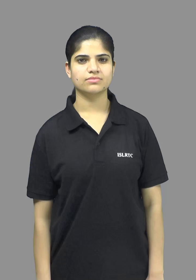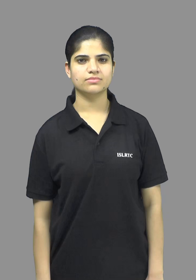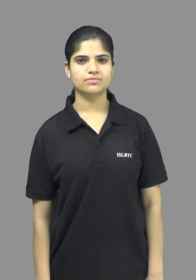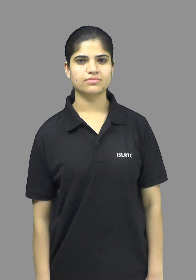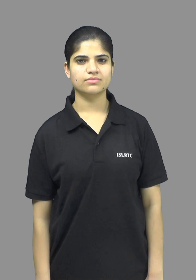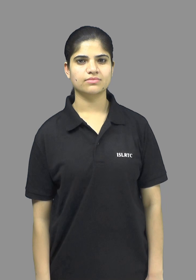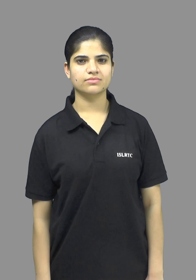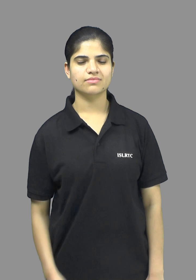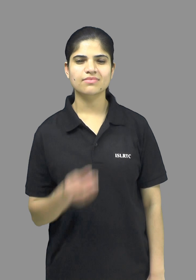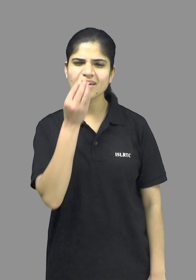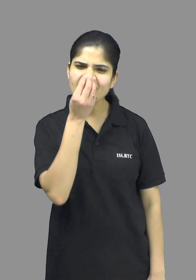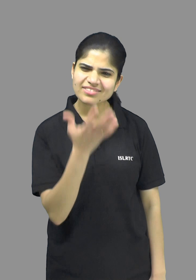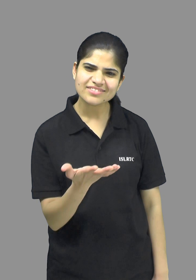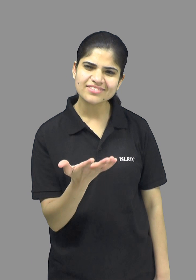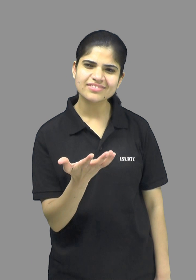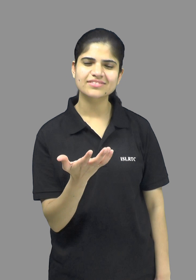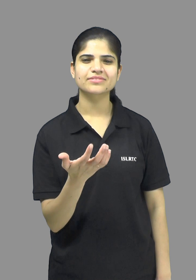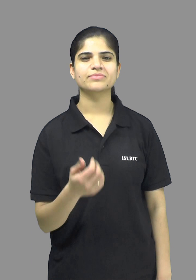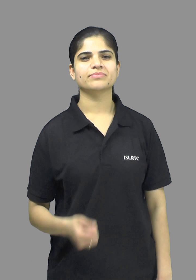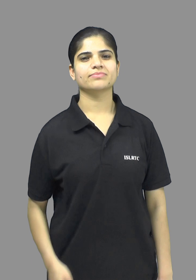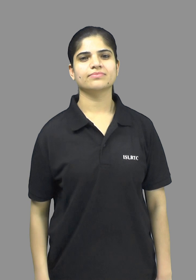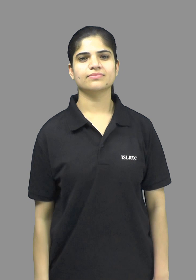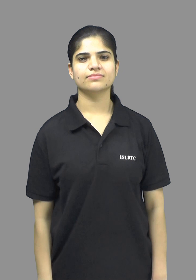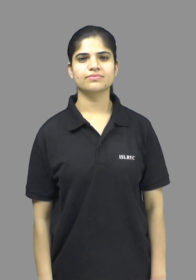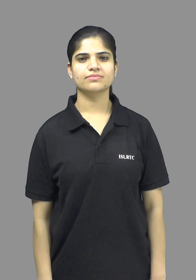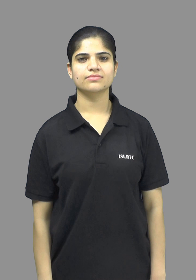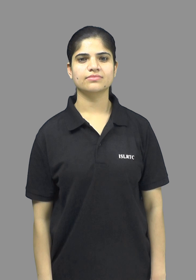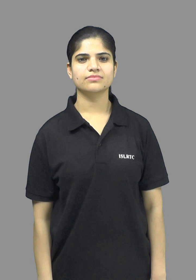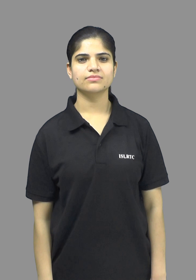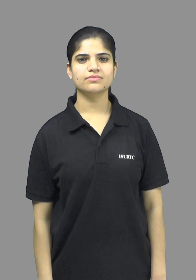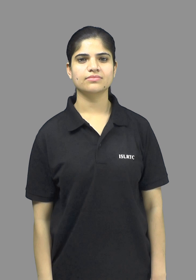Easy